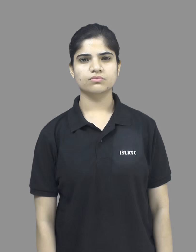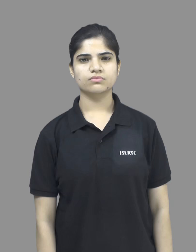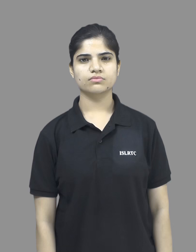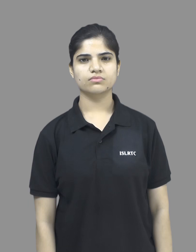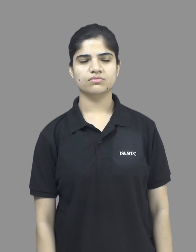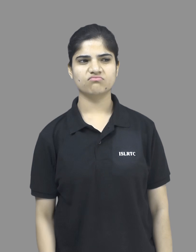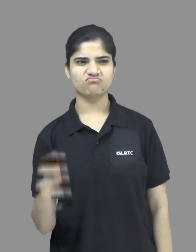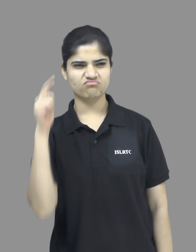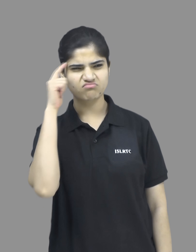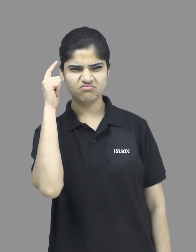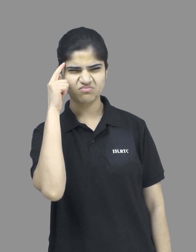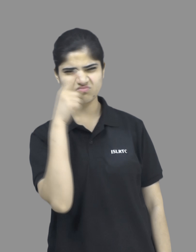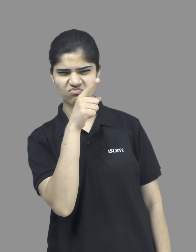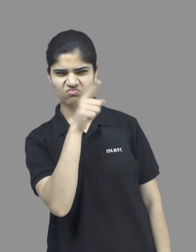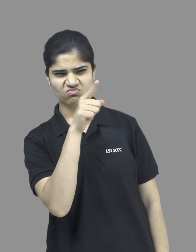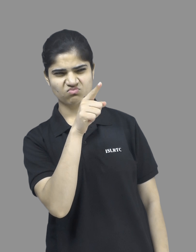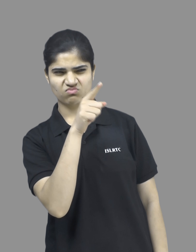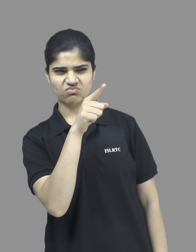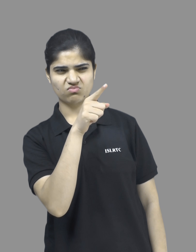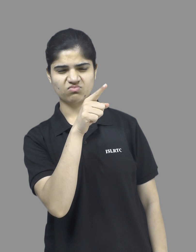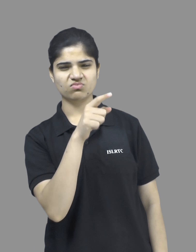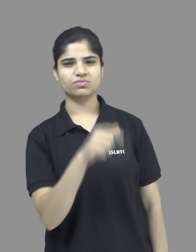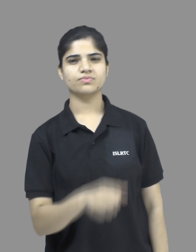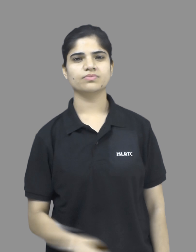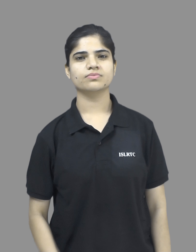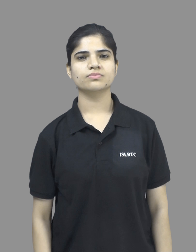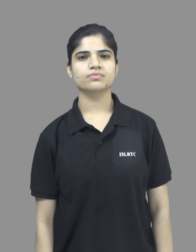Suspect